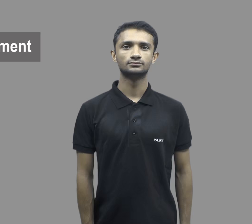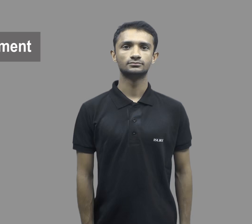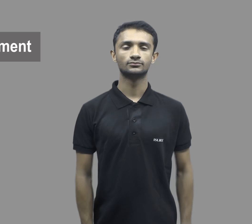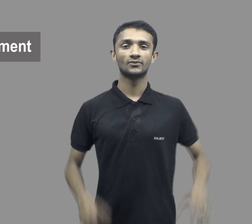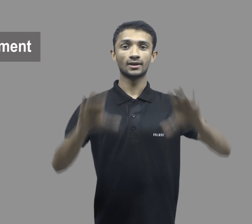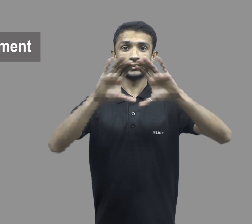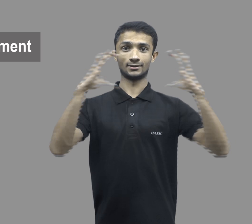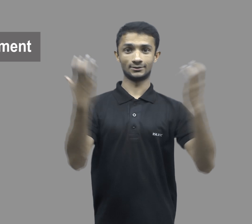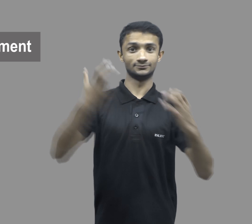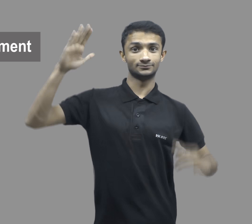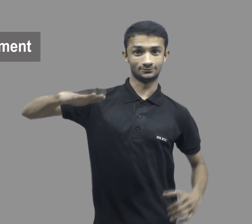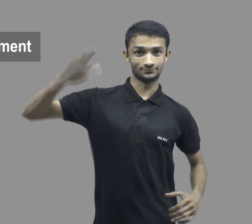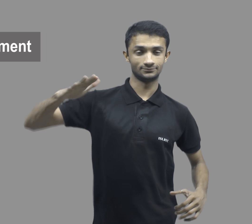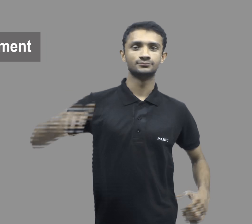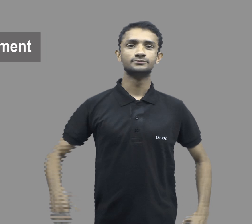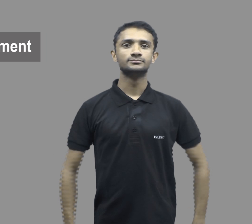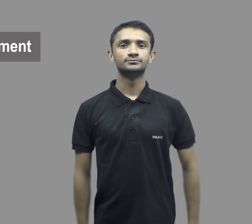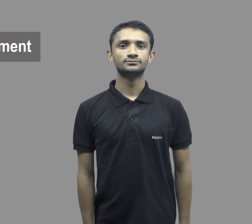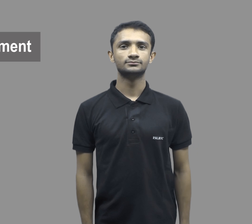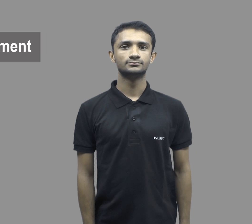Parliament